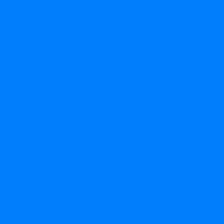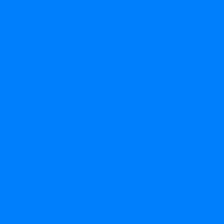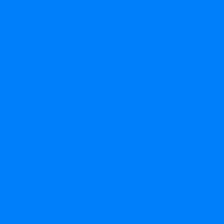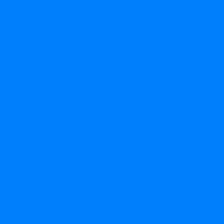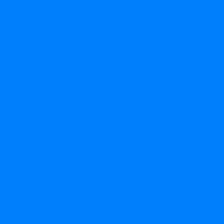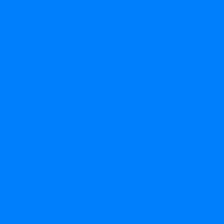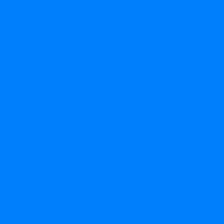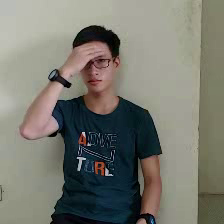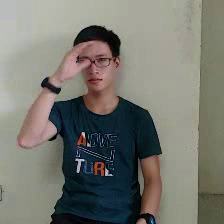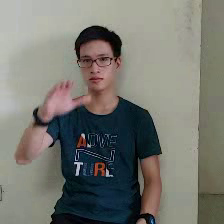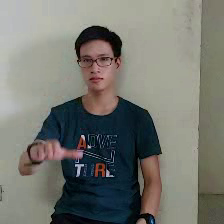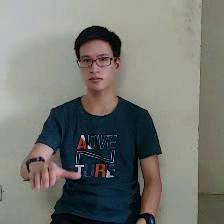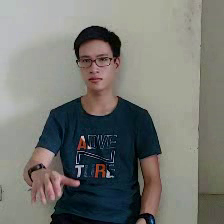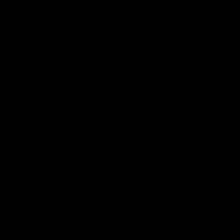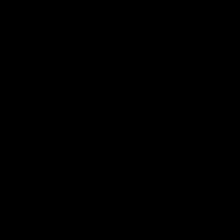Áp dụng